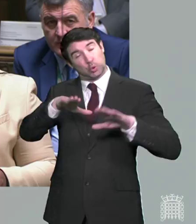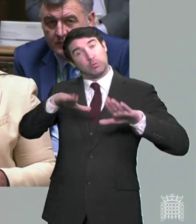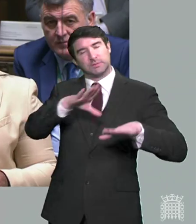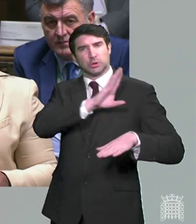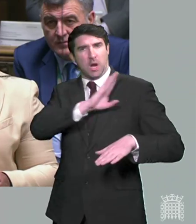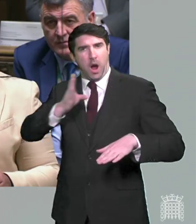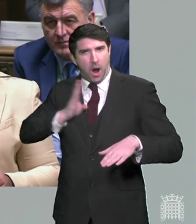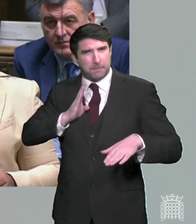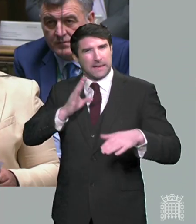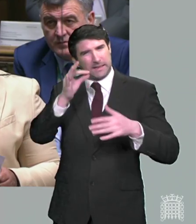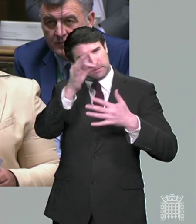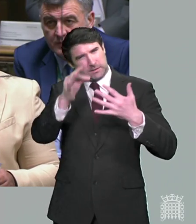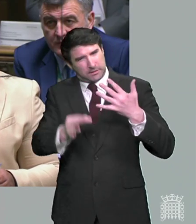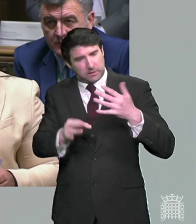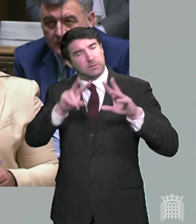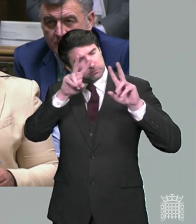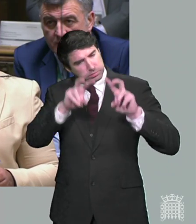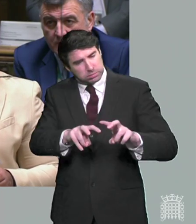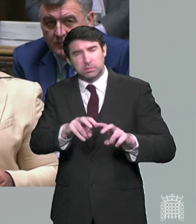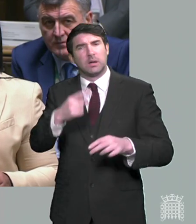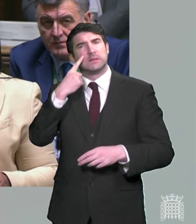Counter Disinformation Unit, the Rapid Response Unit and the British Army’s 77th Brigade.